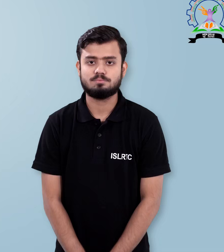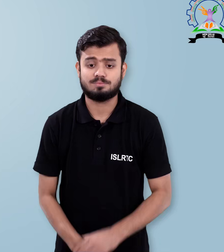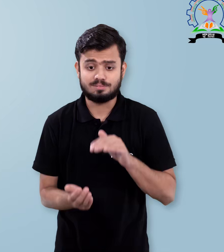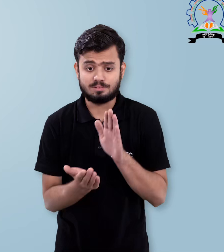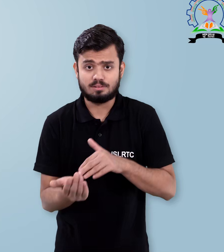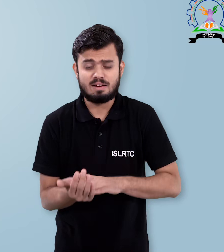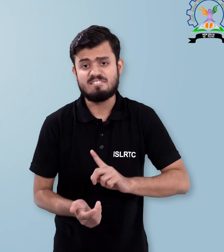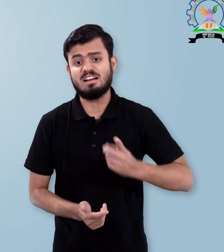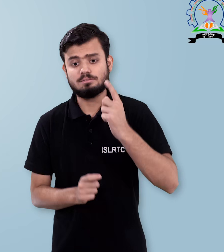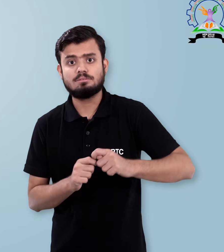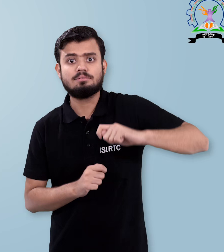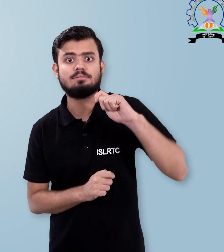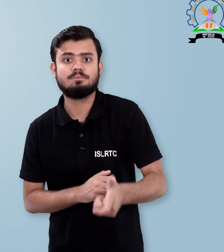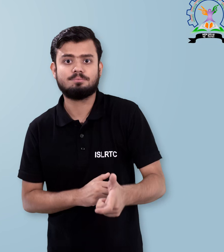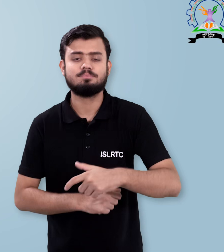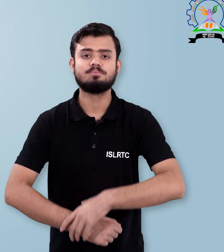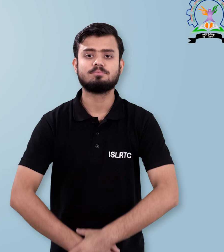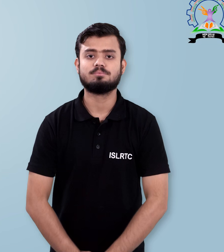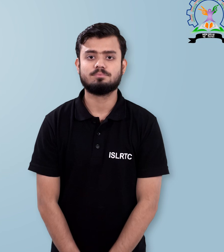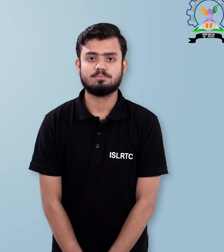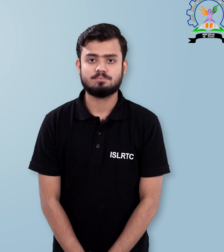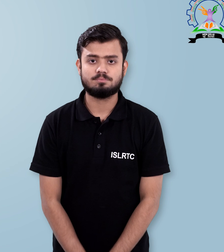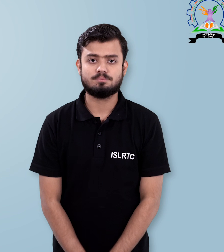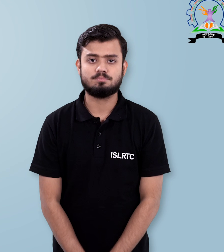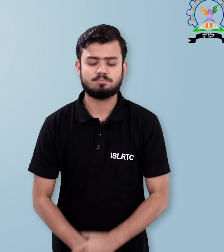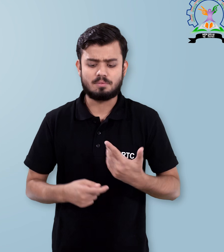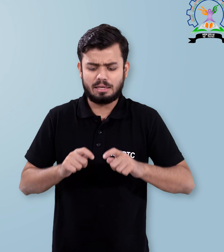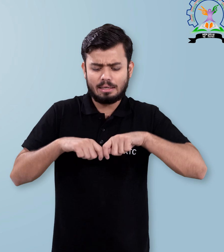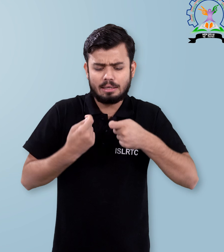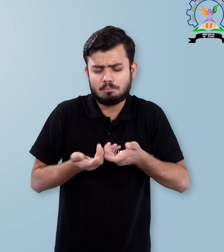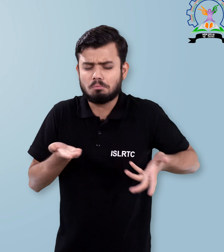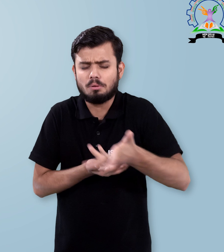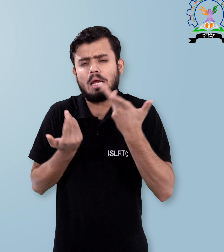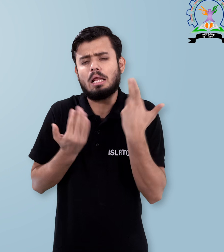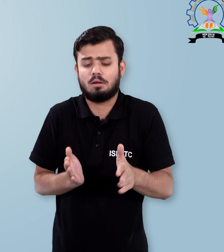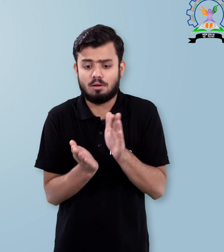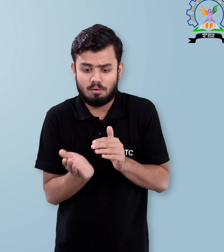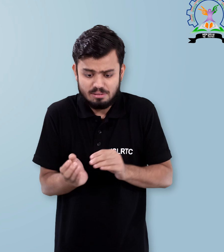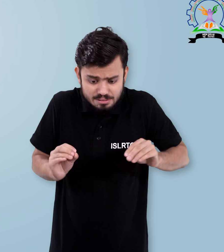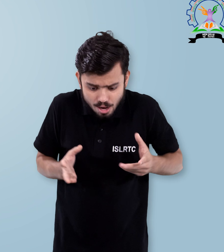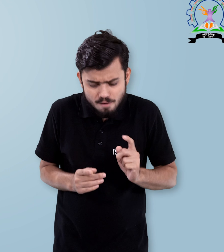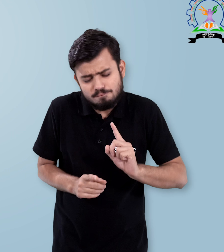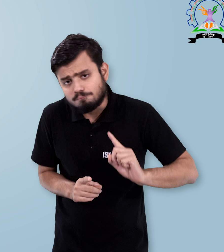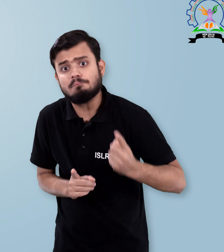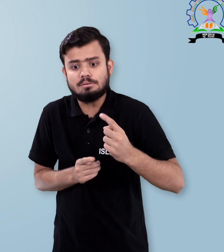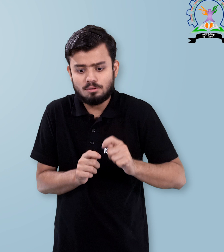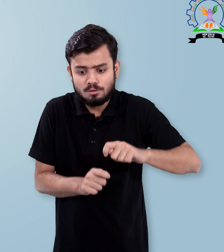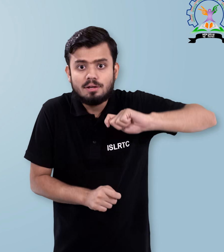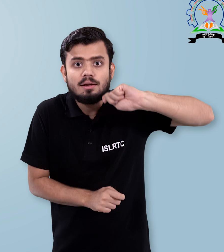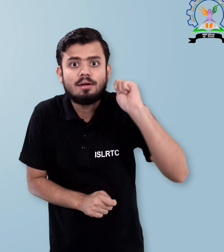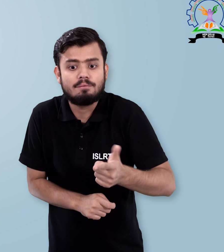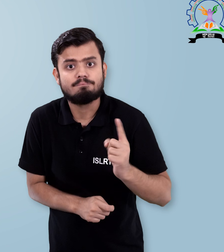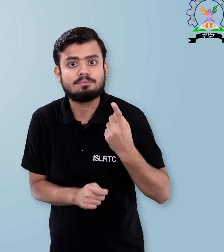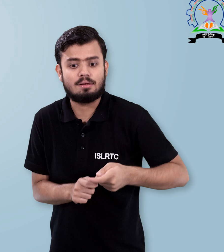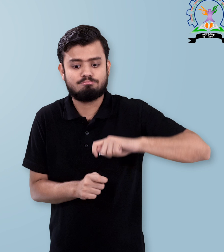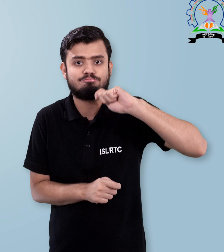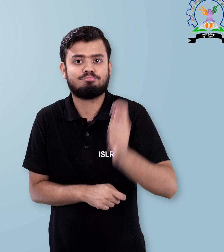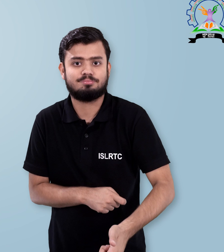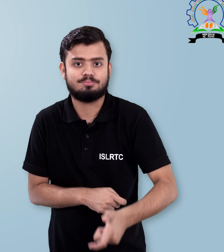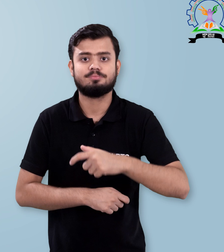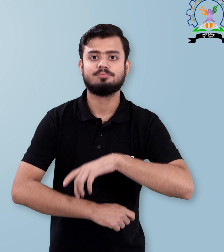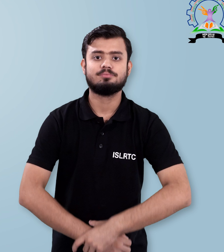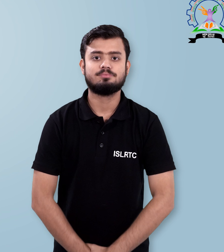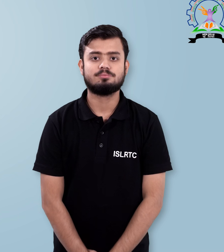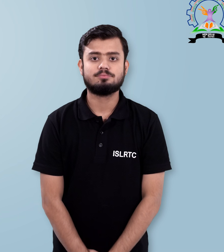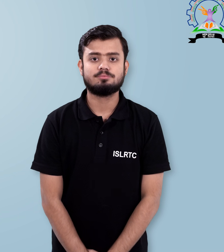Lead in cards